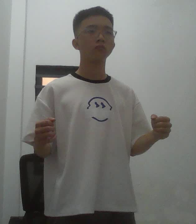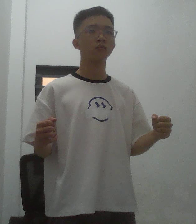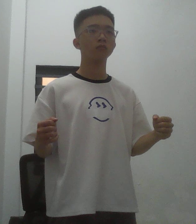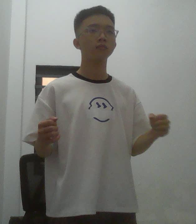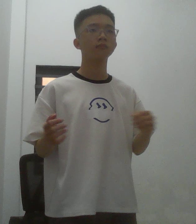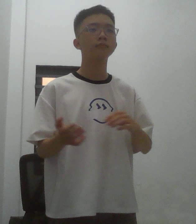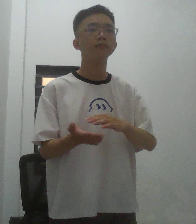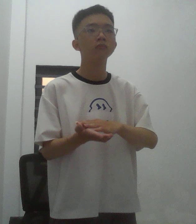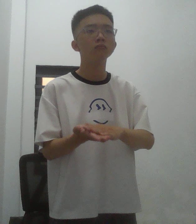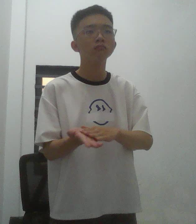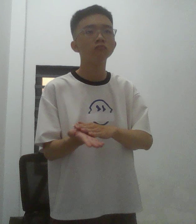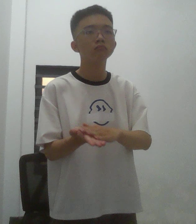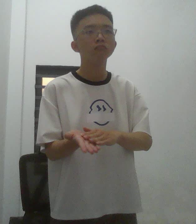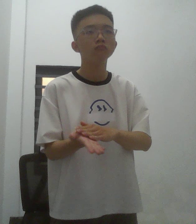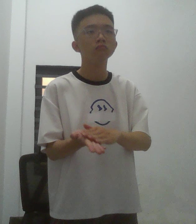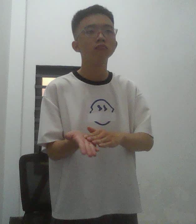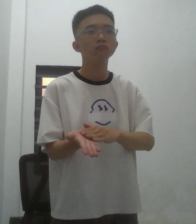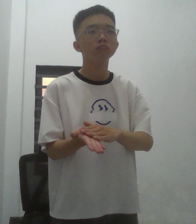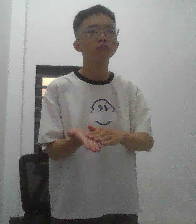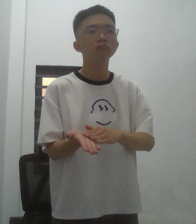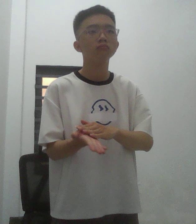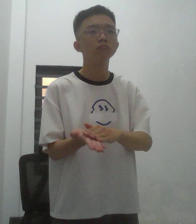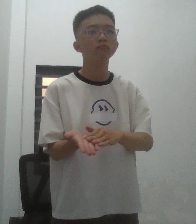xin loi